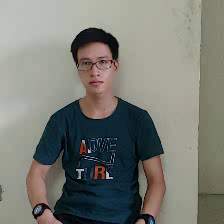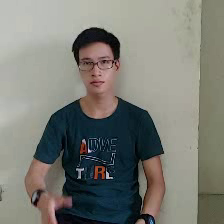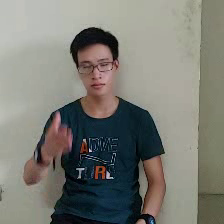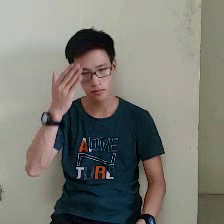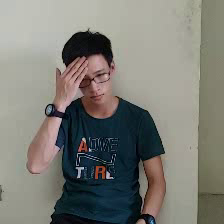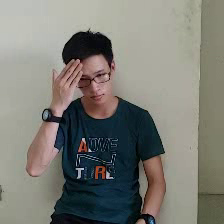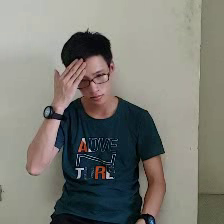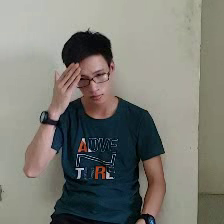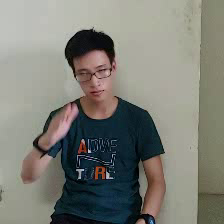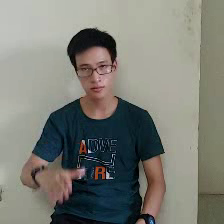Biết